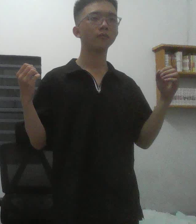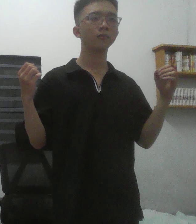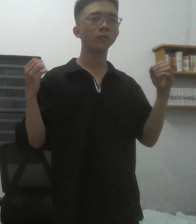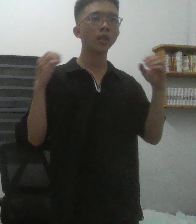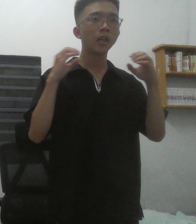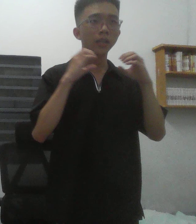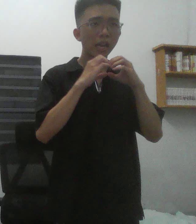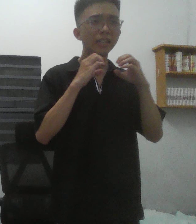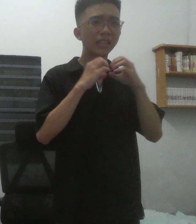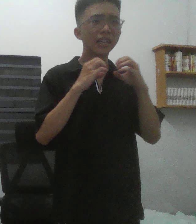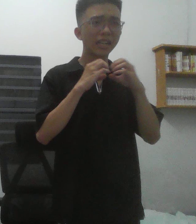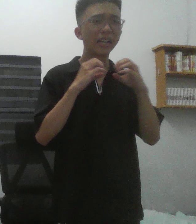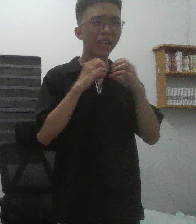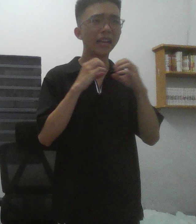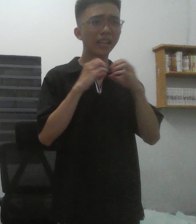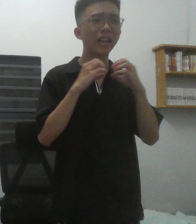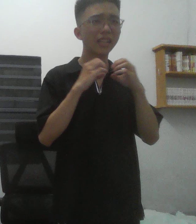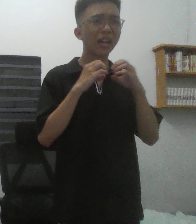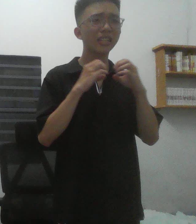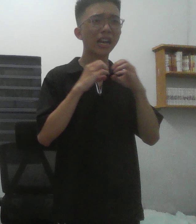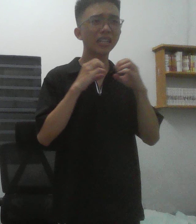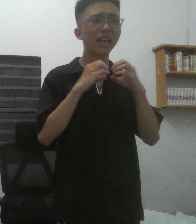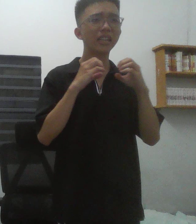cai nhau